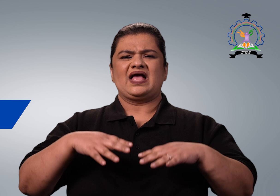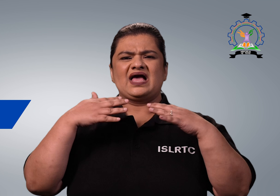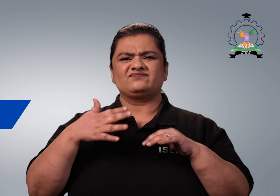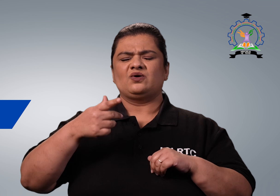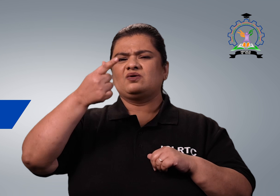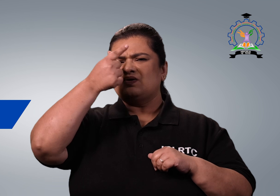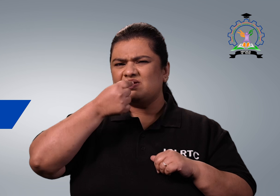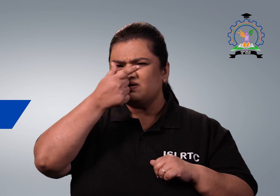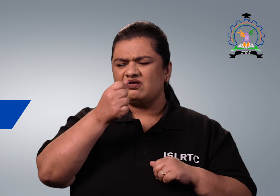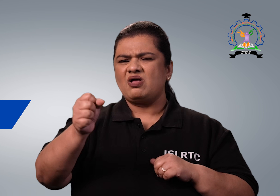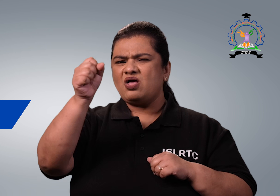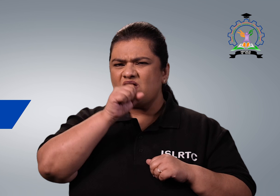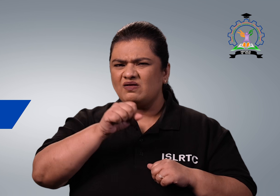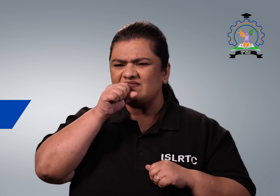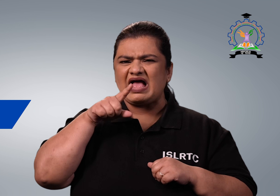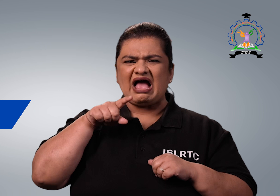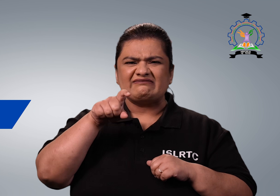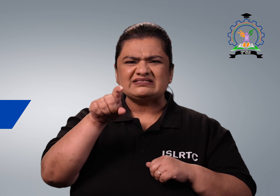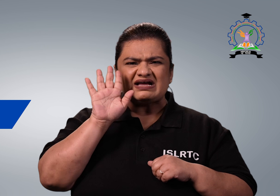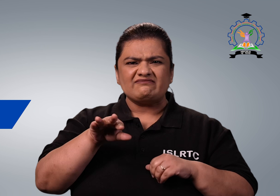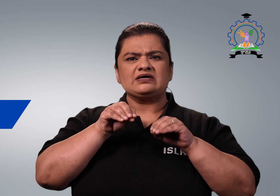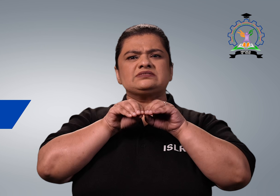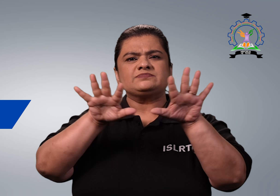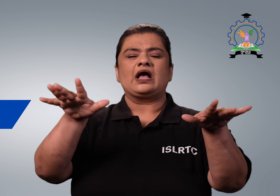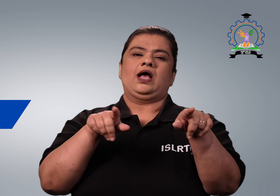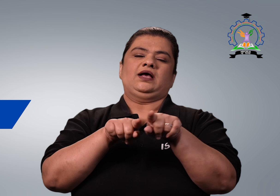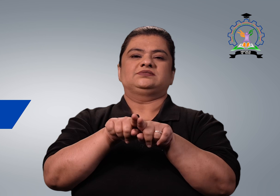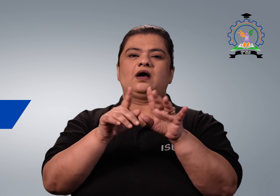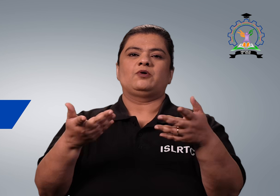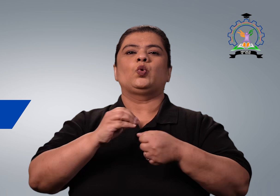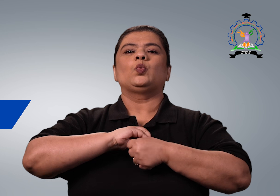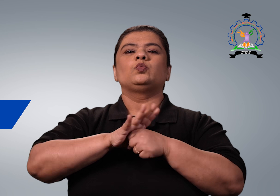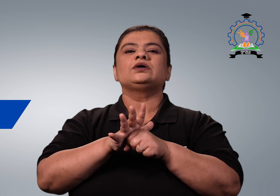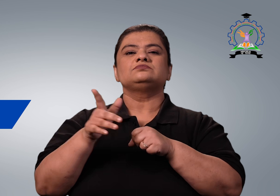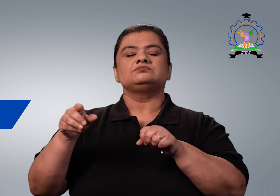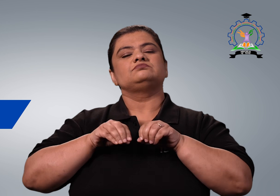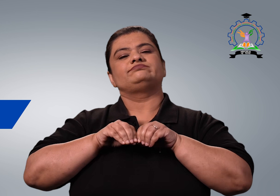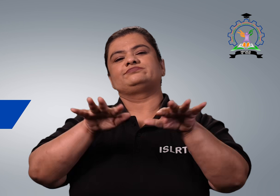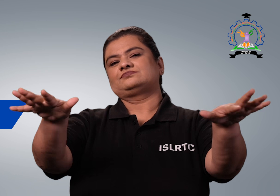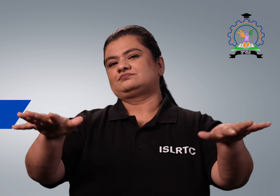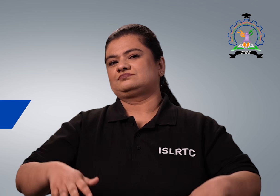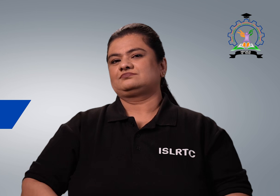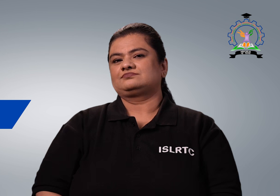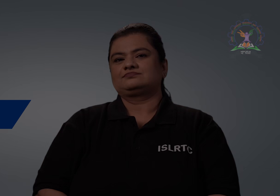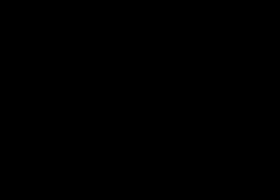It refers to how diseases like colds and coughs are transmitted. For example, COVID-19 spread widely.